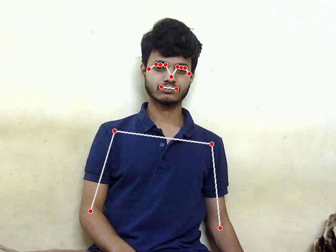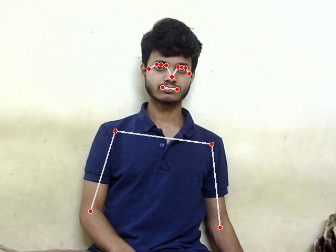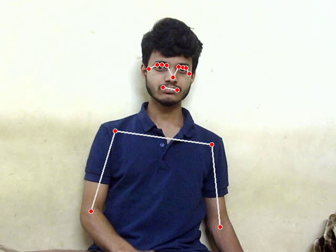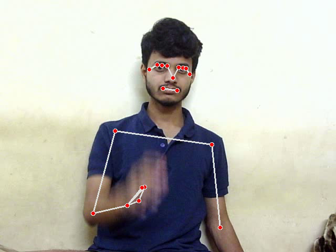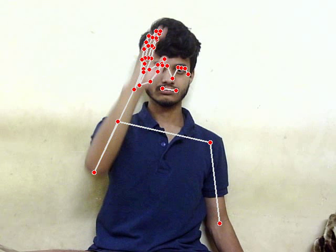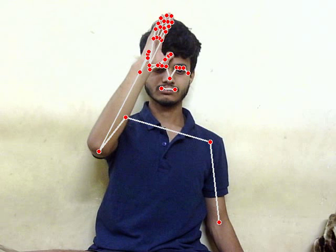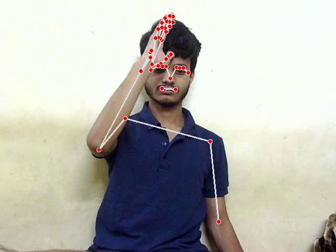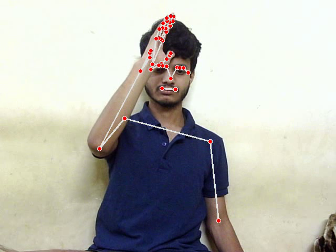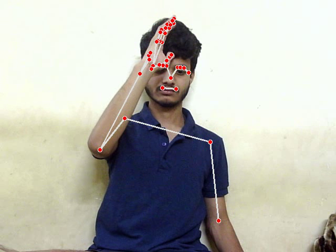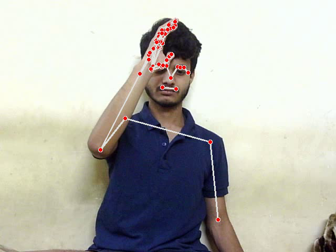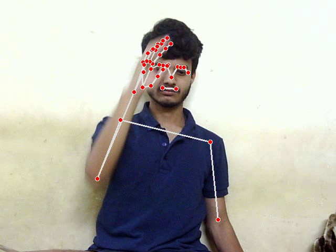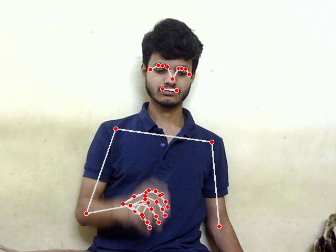father